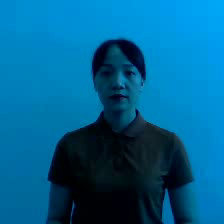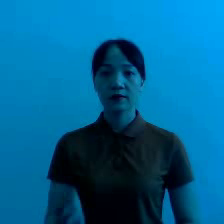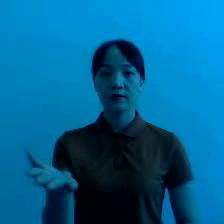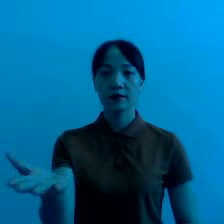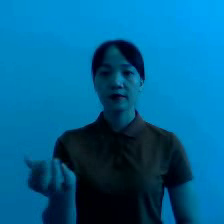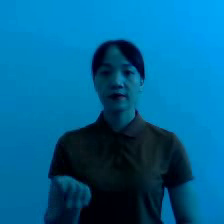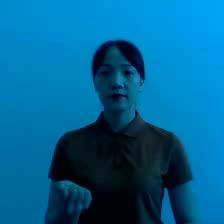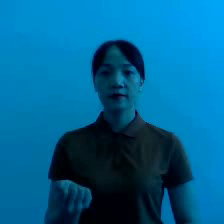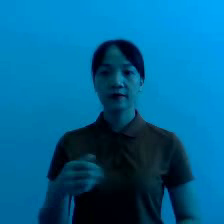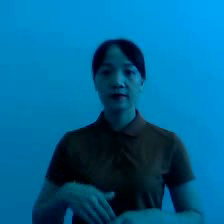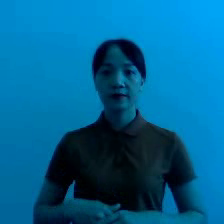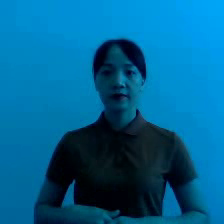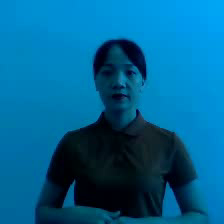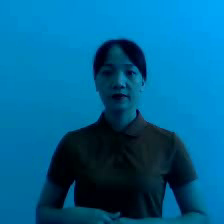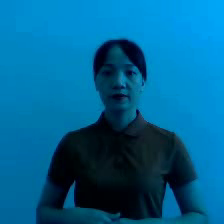Sử dụng